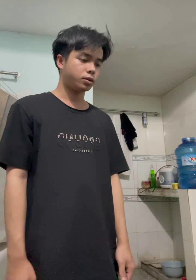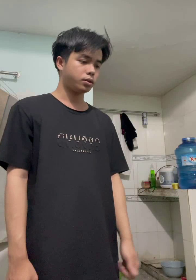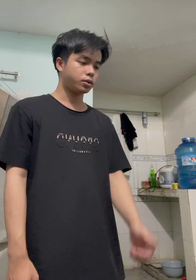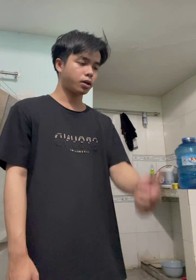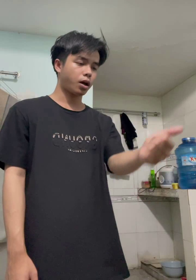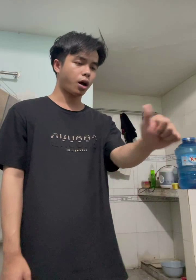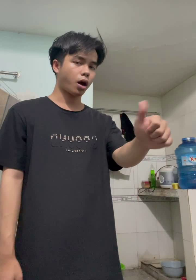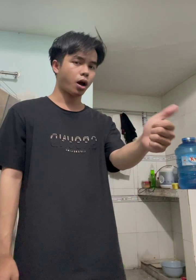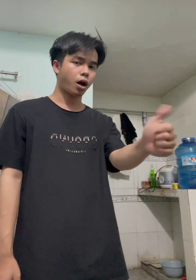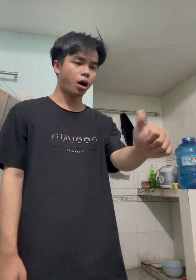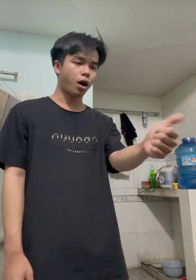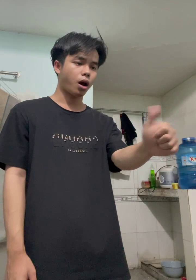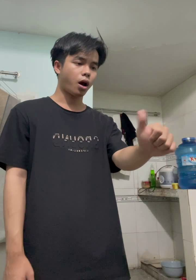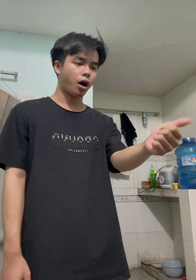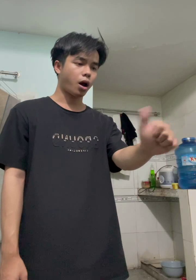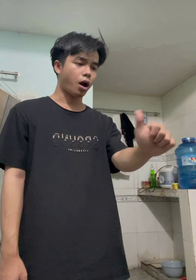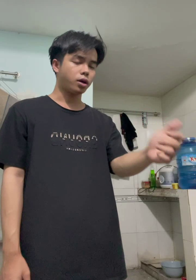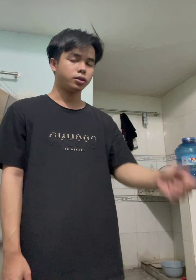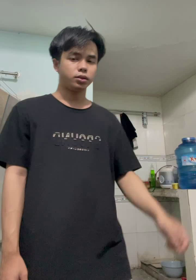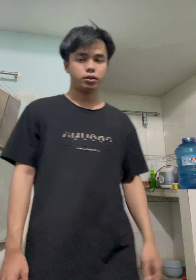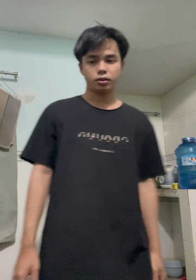ai